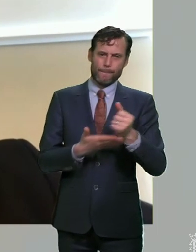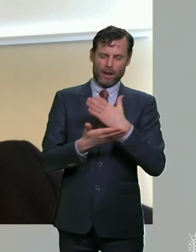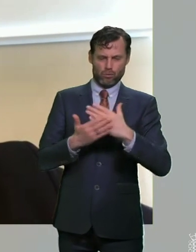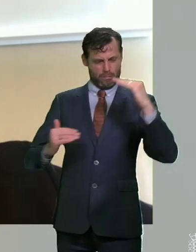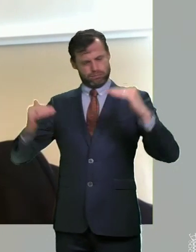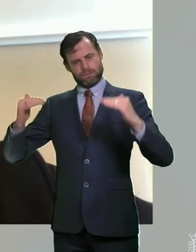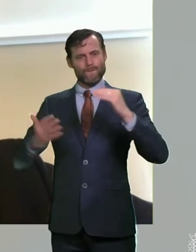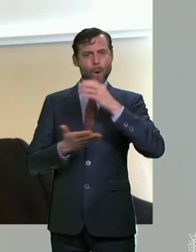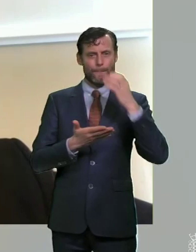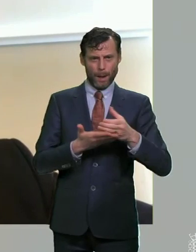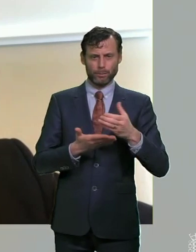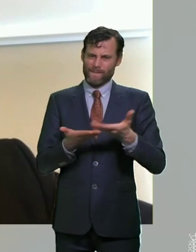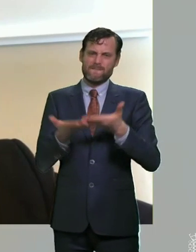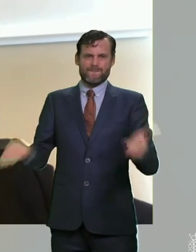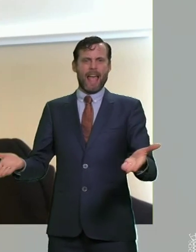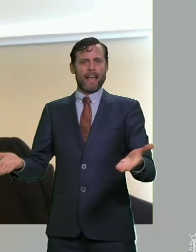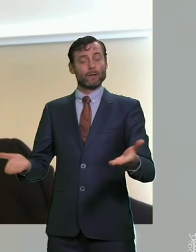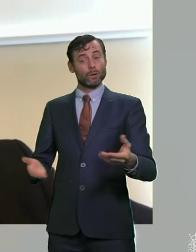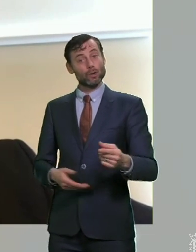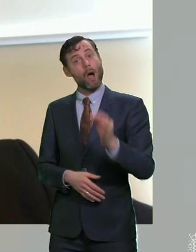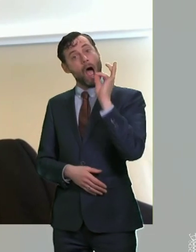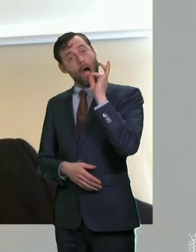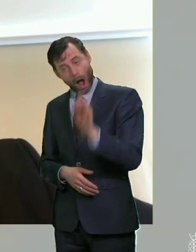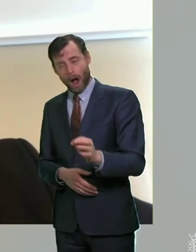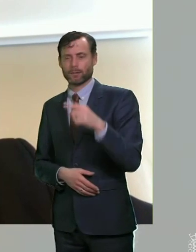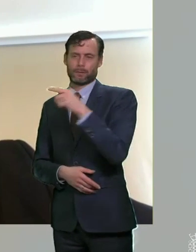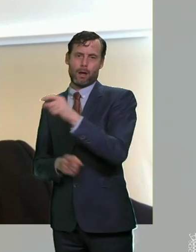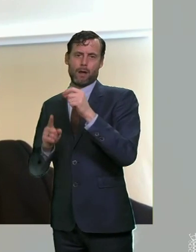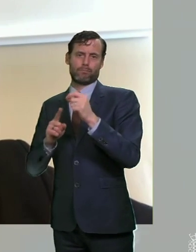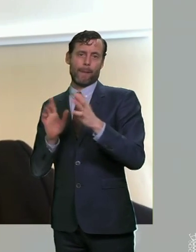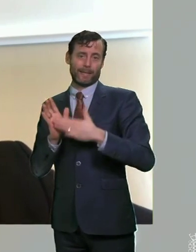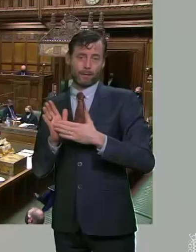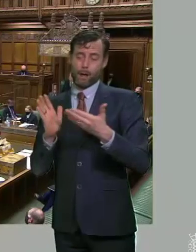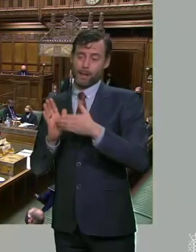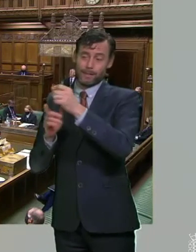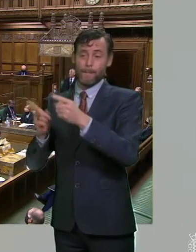Will my right honourable Friend commit Ministers to looking at that differentiation proposal?